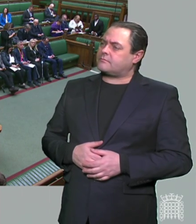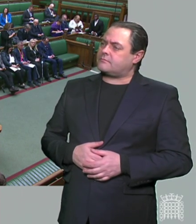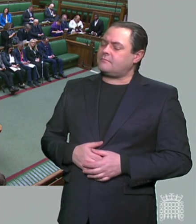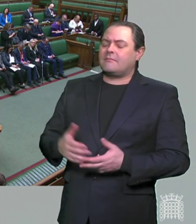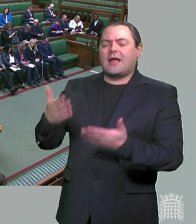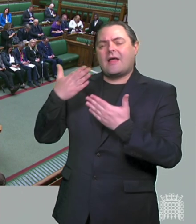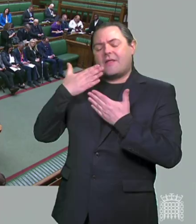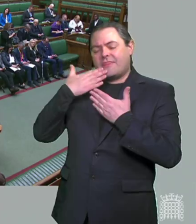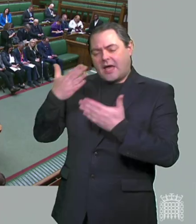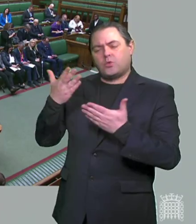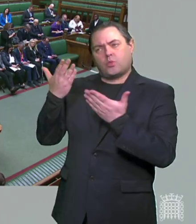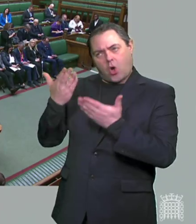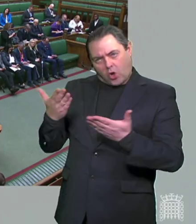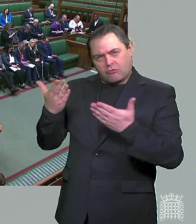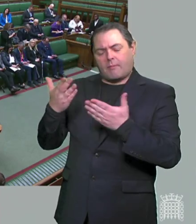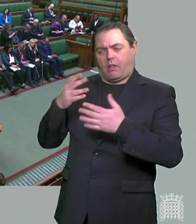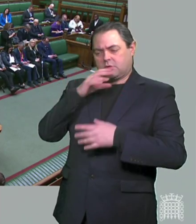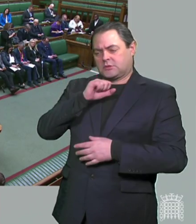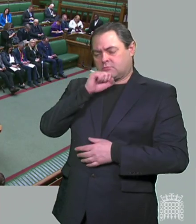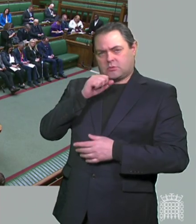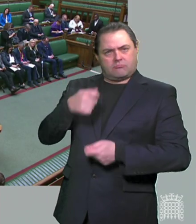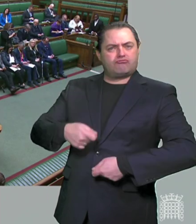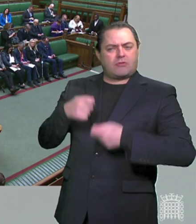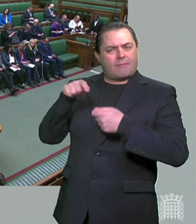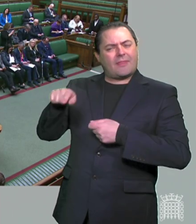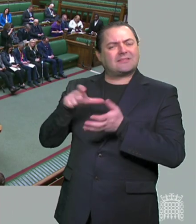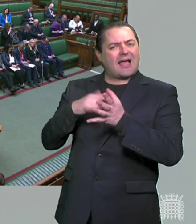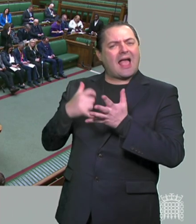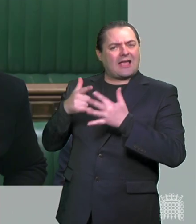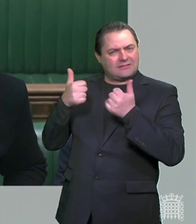I thank the honourable Gentleman for raising that important case.